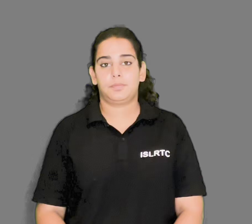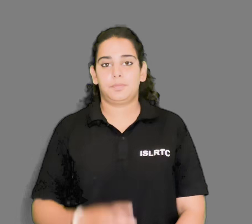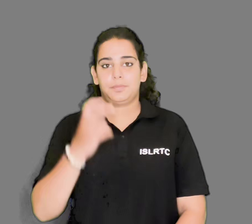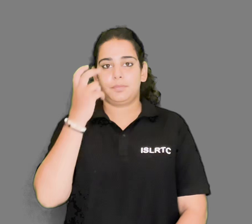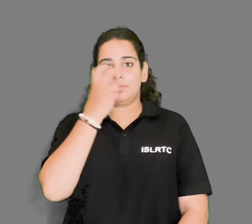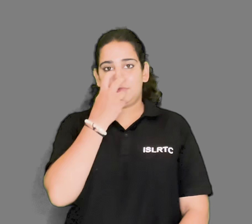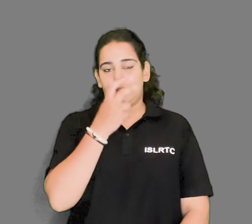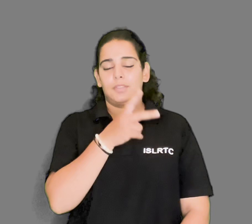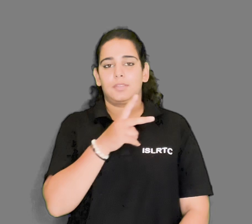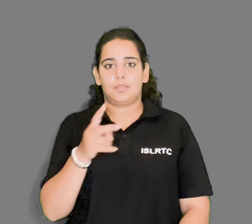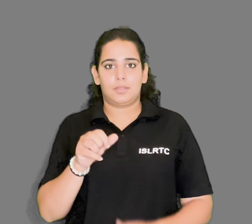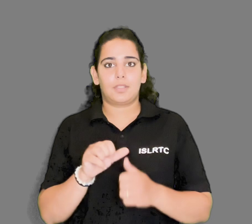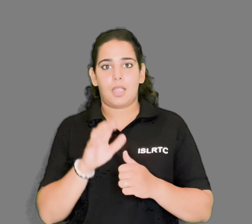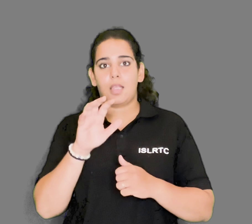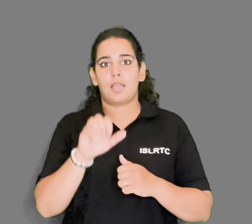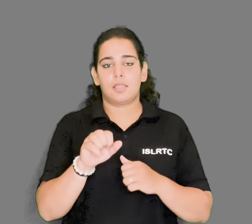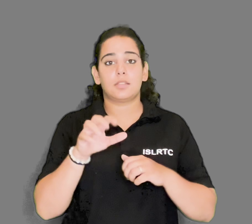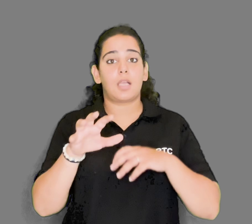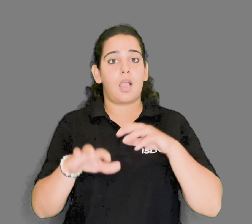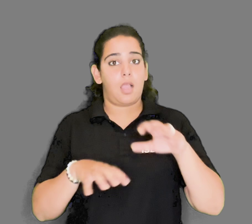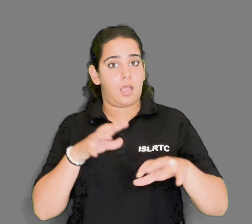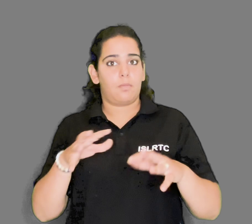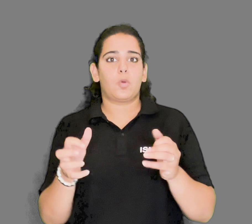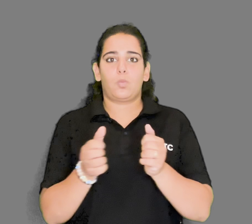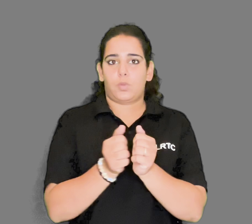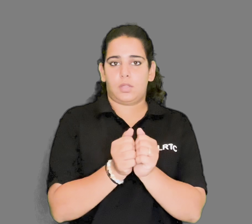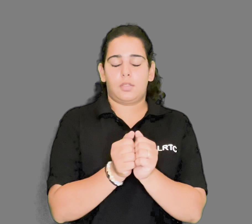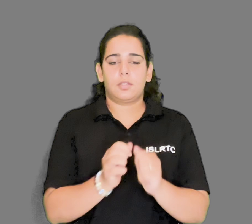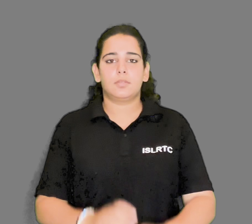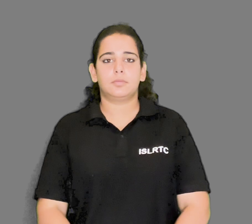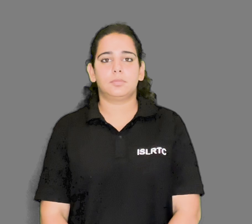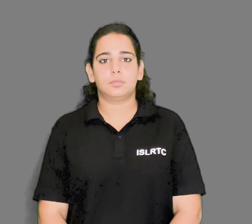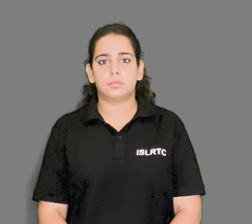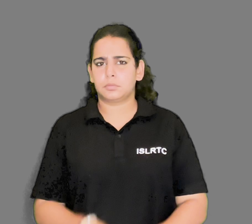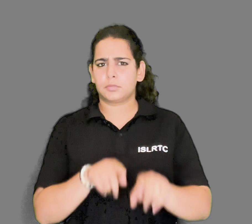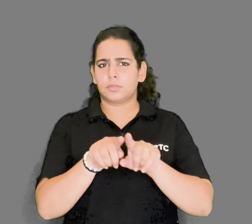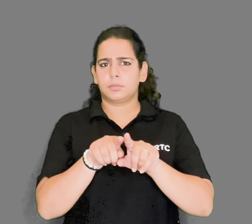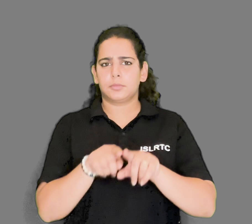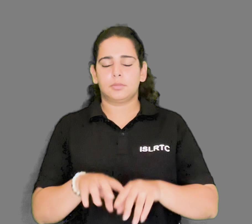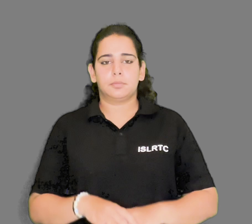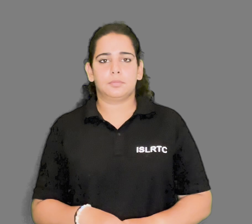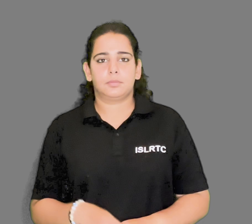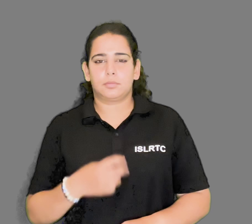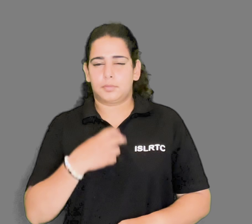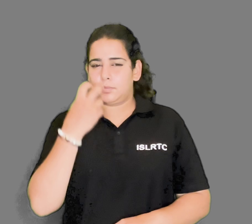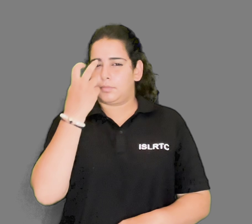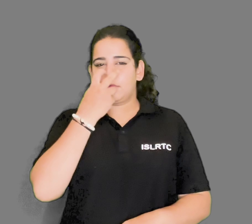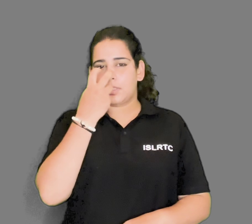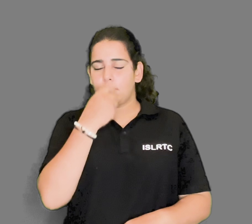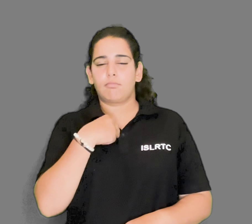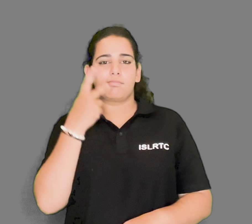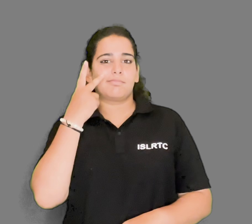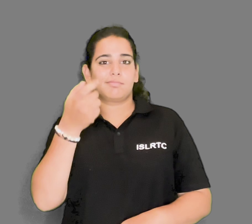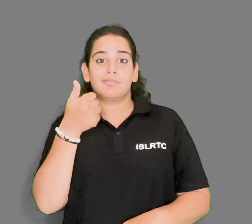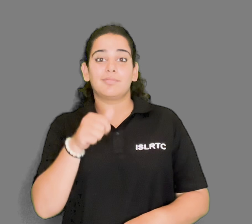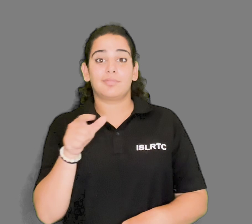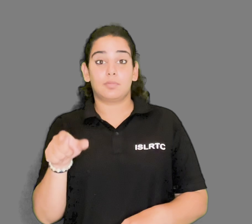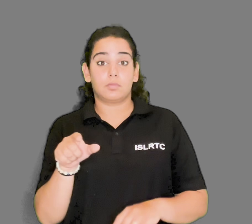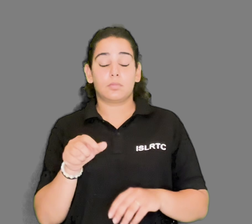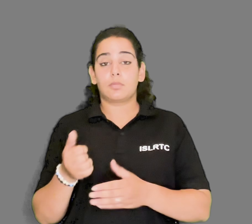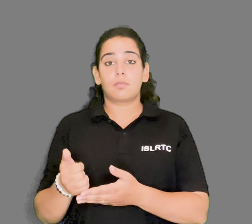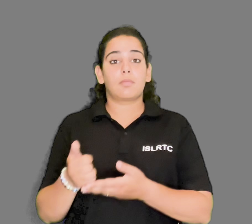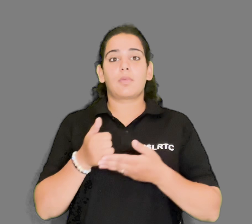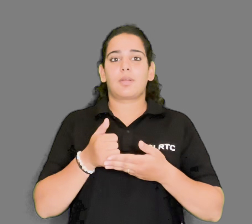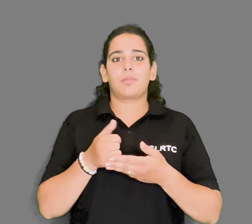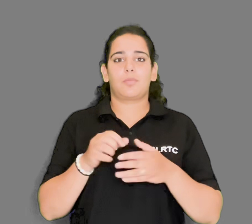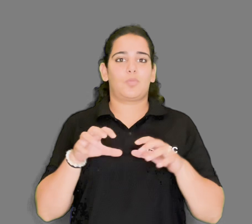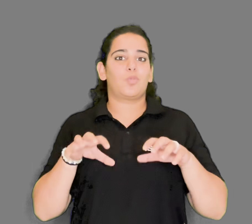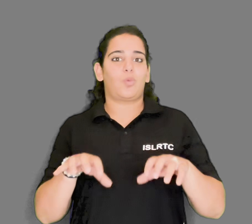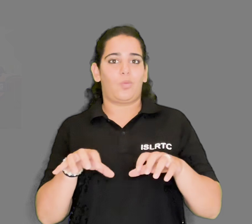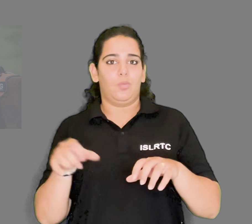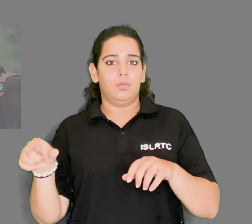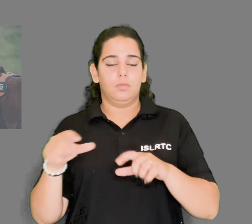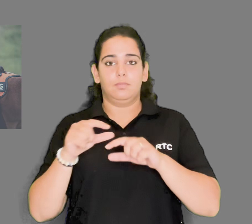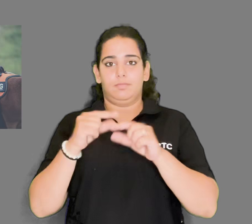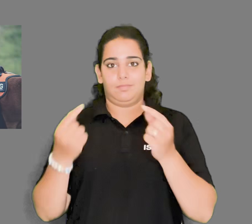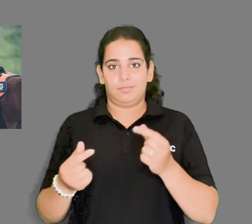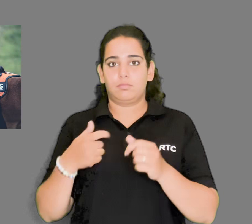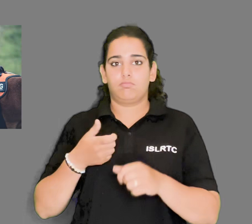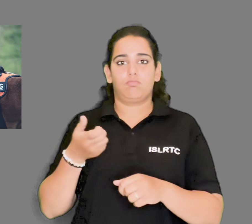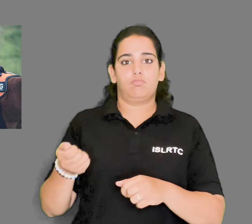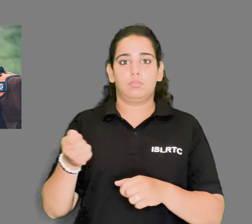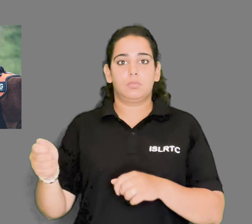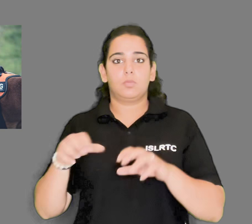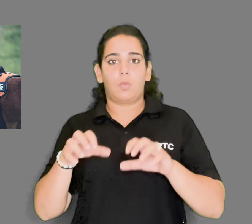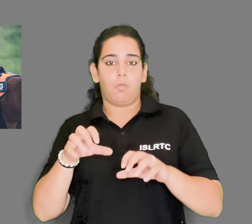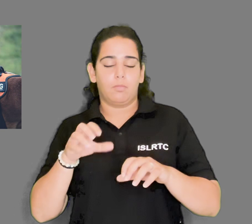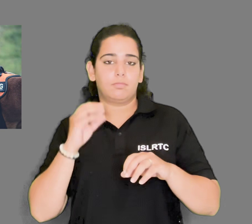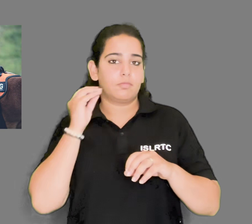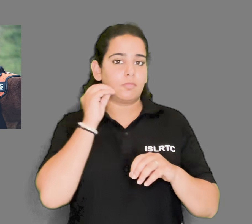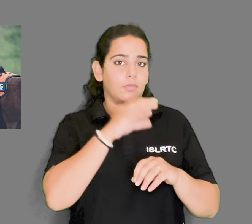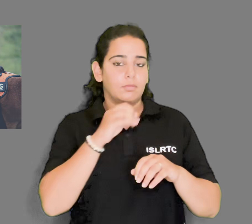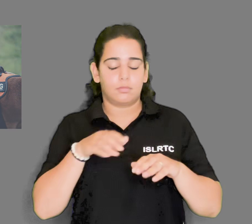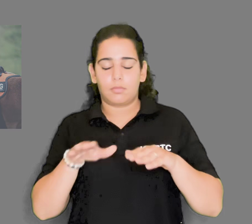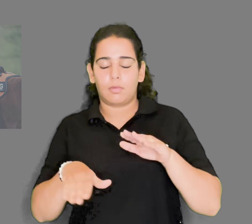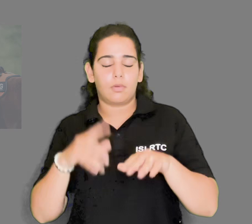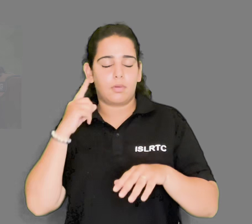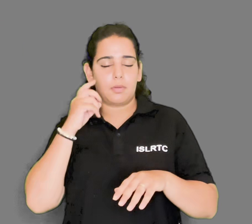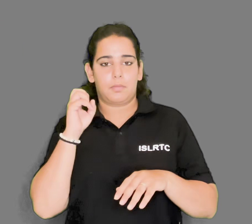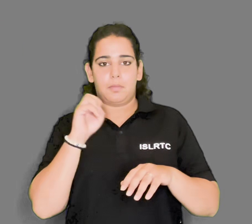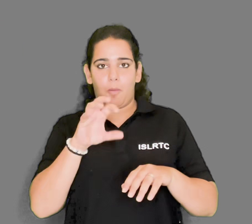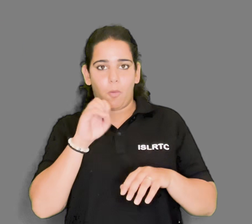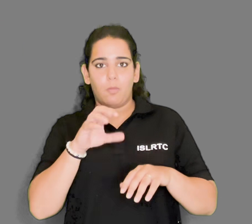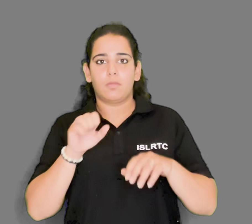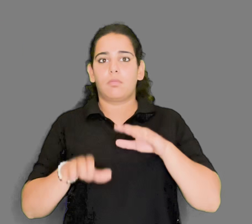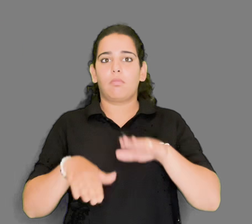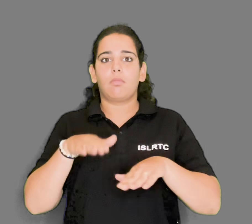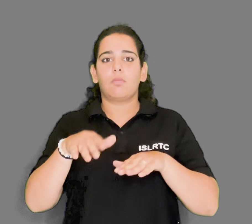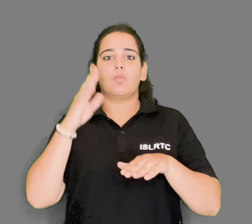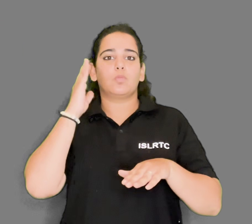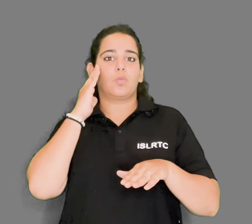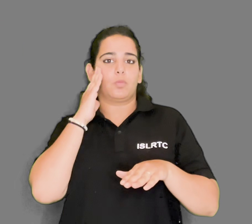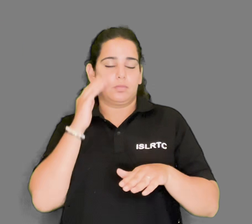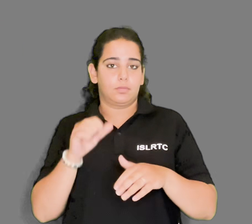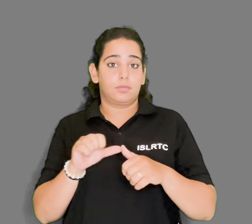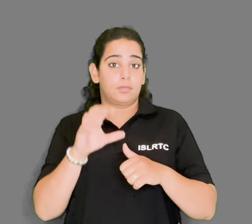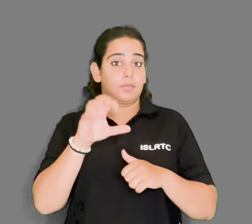Service Animal An animal trained to perform specific tasks to assist individuals with disabilities, such as guide dogs for the visually impaired or alert dogs for individuals with seizure disorders